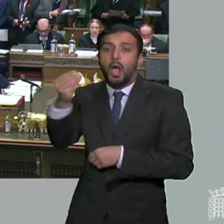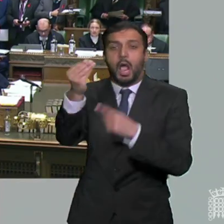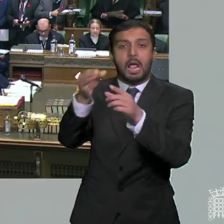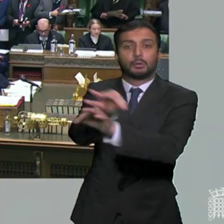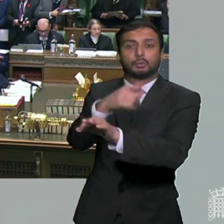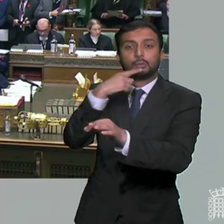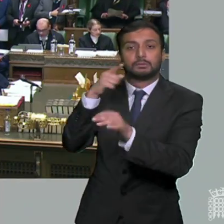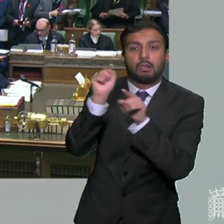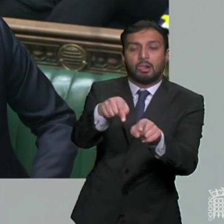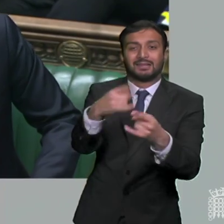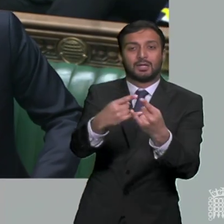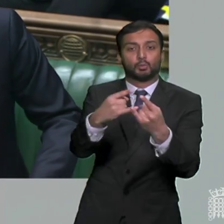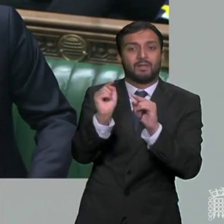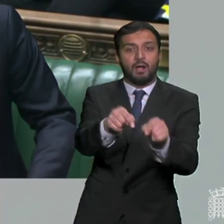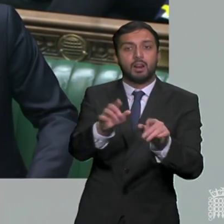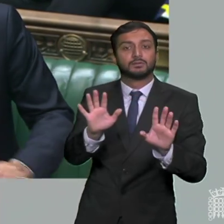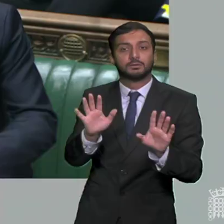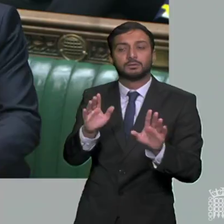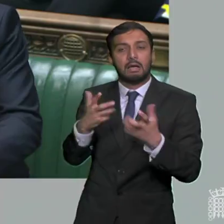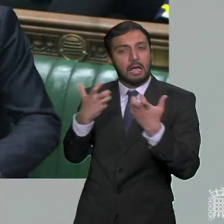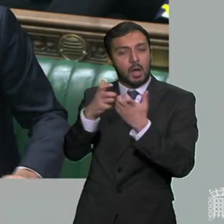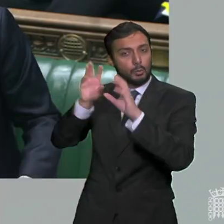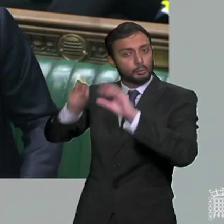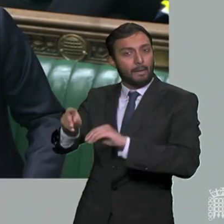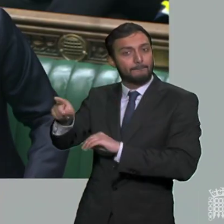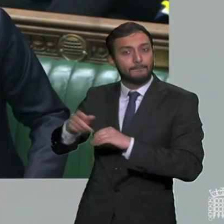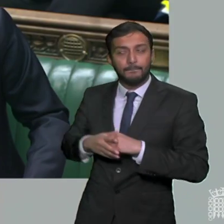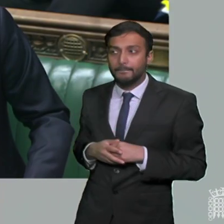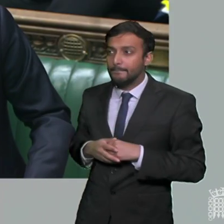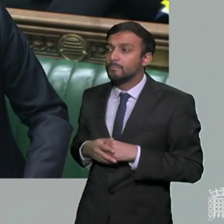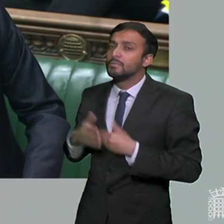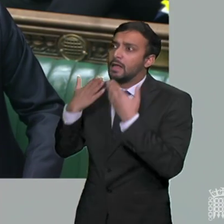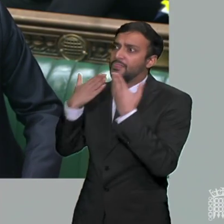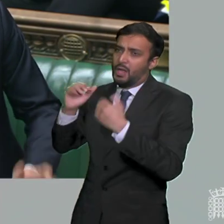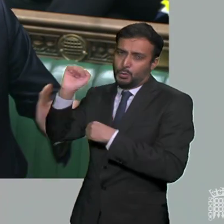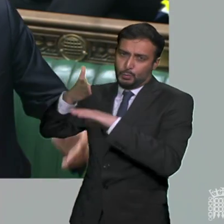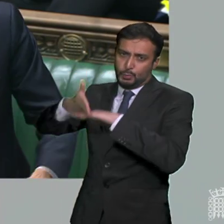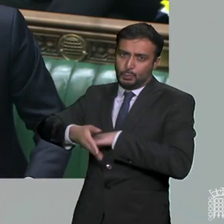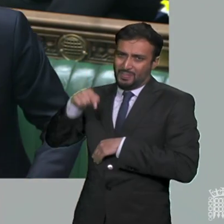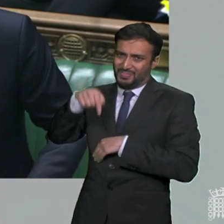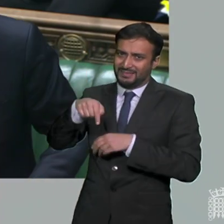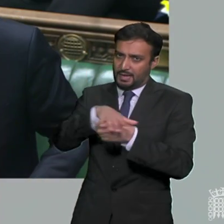I am incredibly grateful to my honourable Friend for her dedicated work in this area.